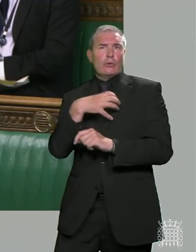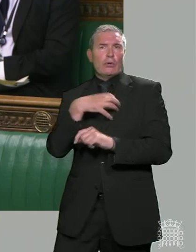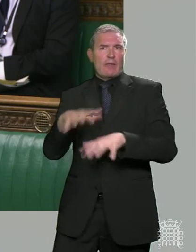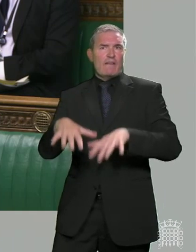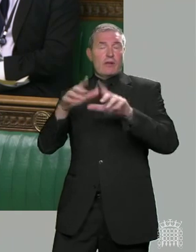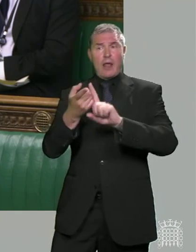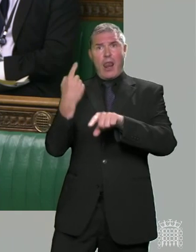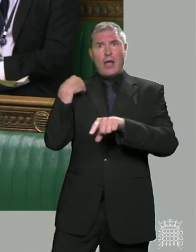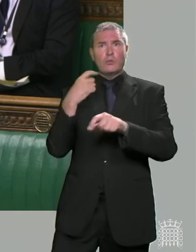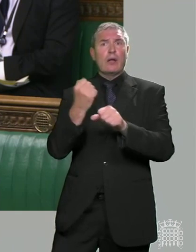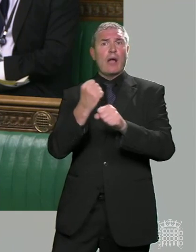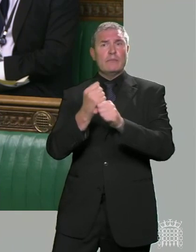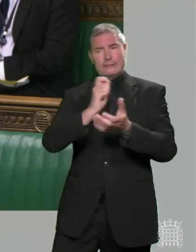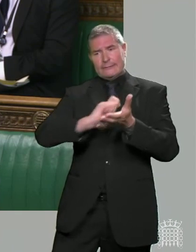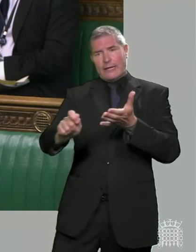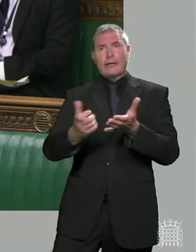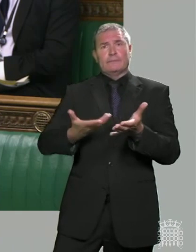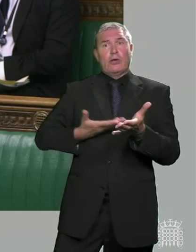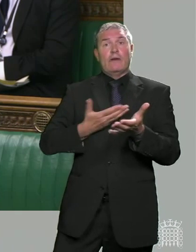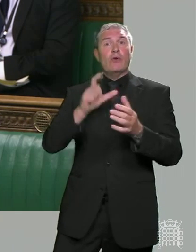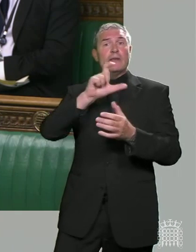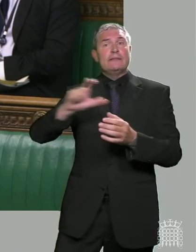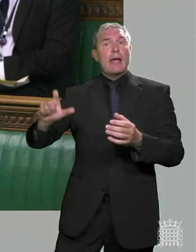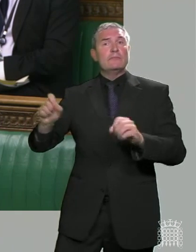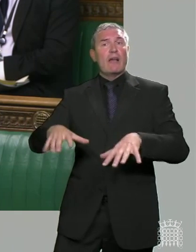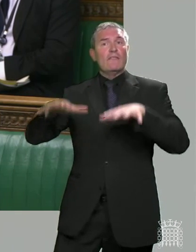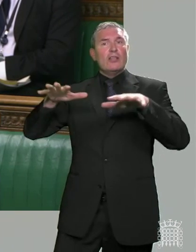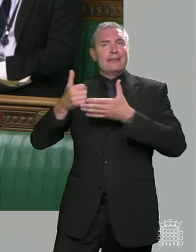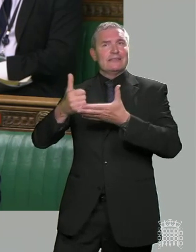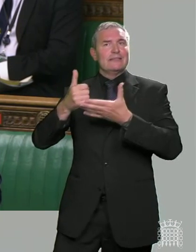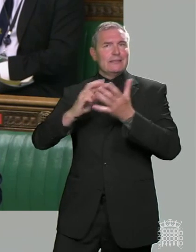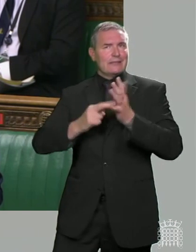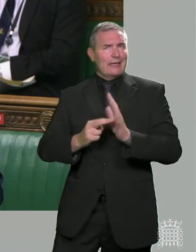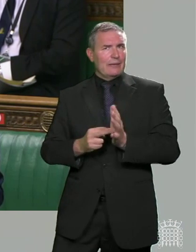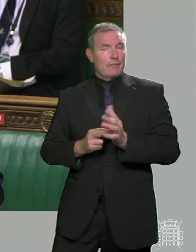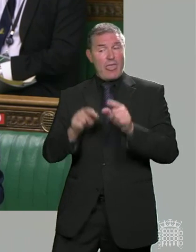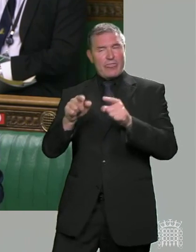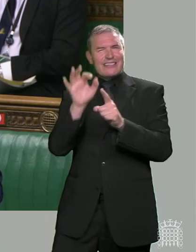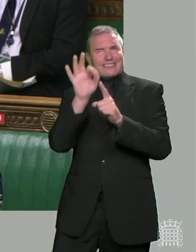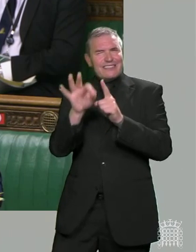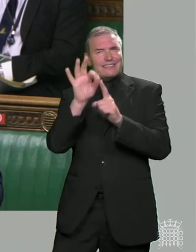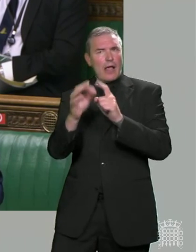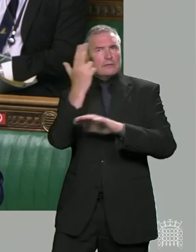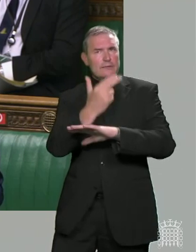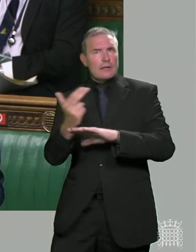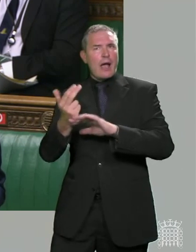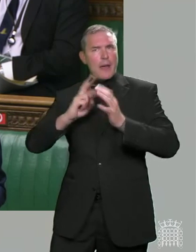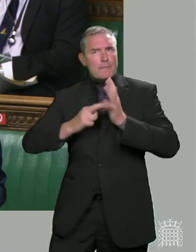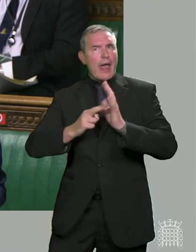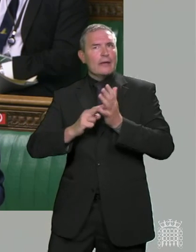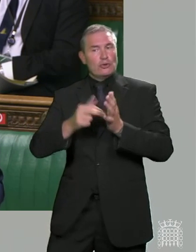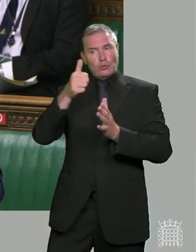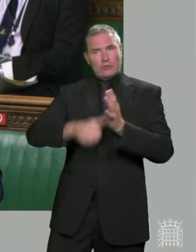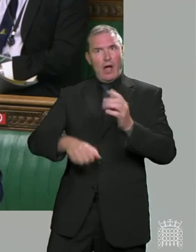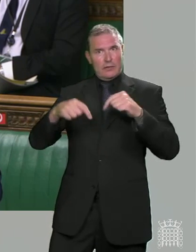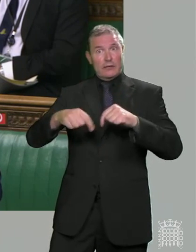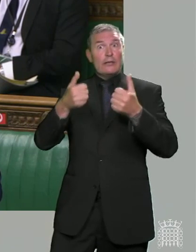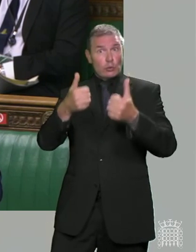Last week, the Government signed off the outline business case for the River Thames flooding alleviation scheme, which will allow the detailed design and planning for this scheme to begin in earnest.